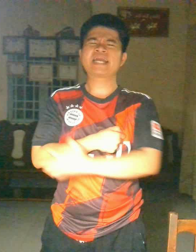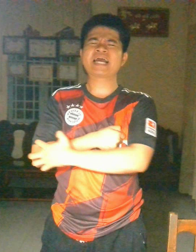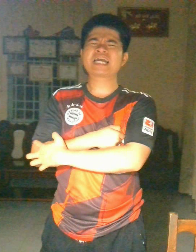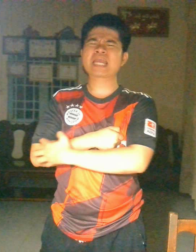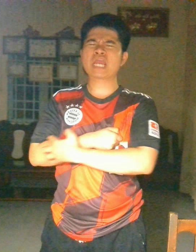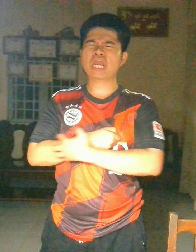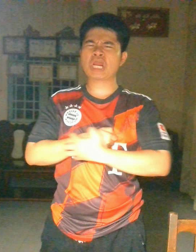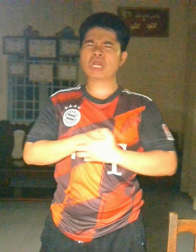ngheo